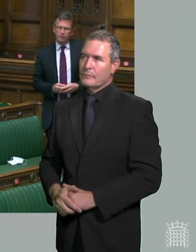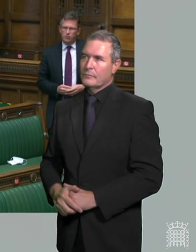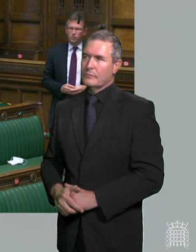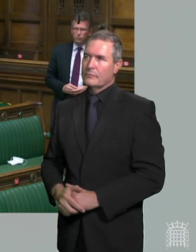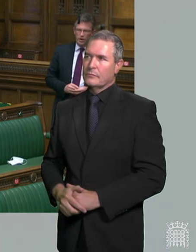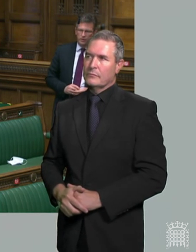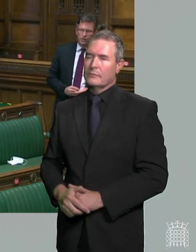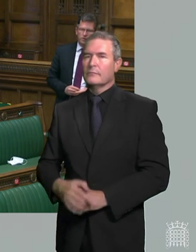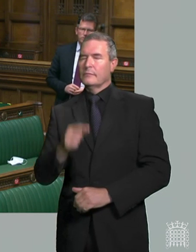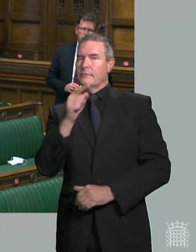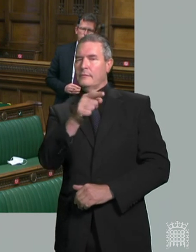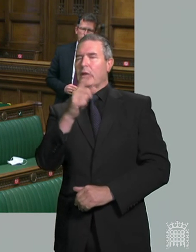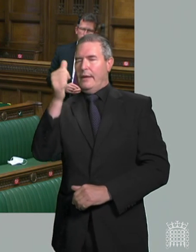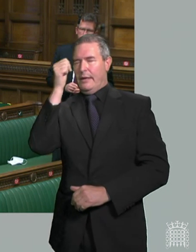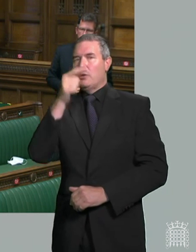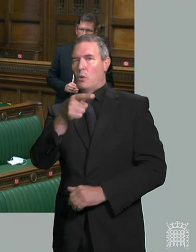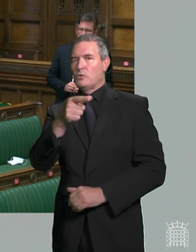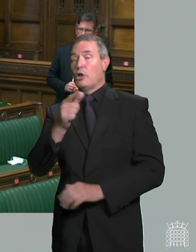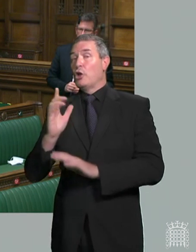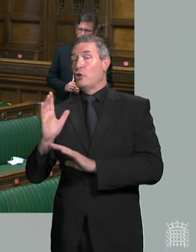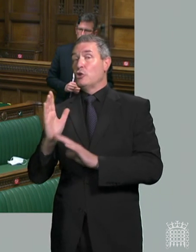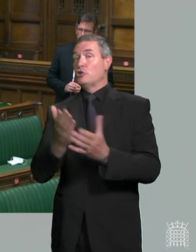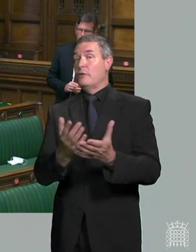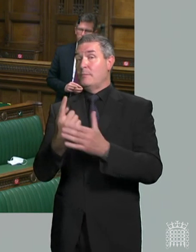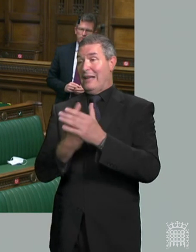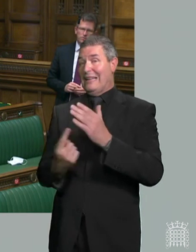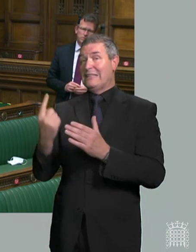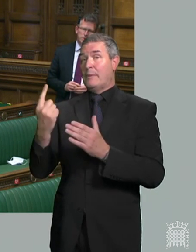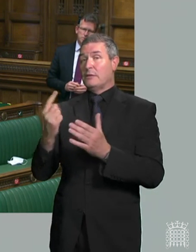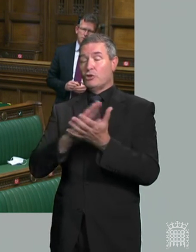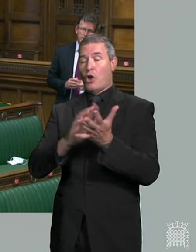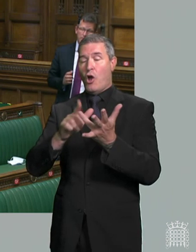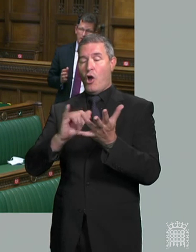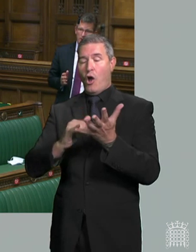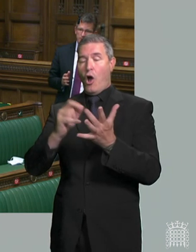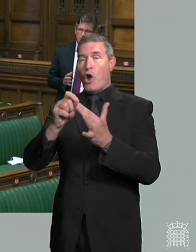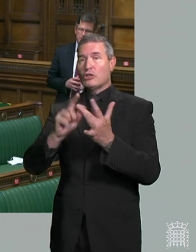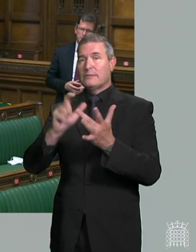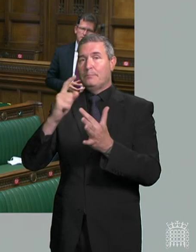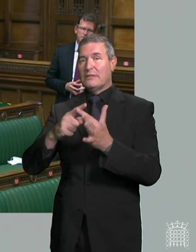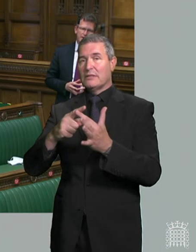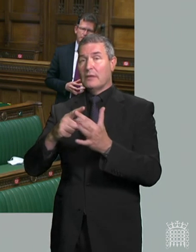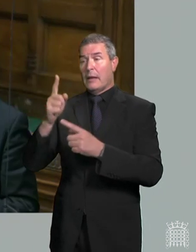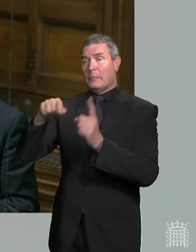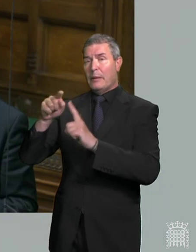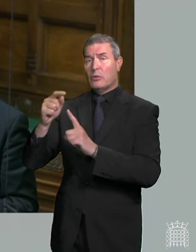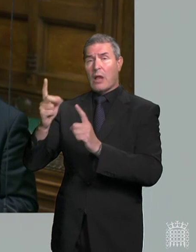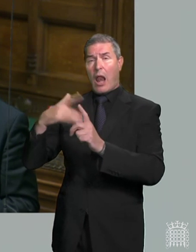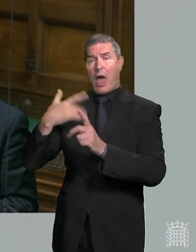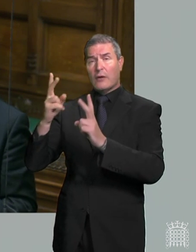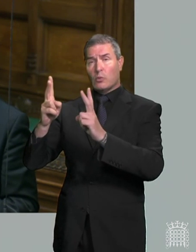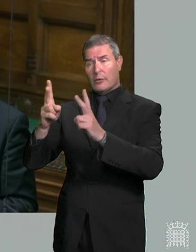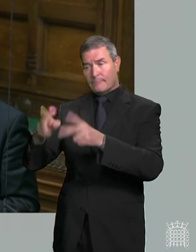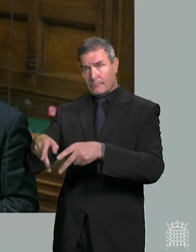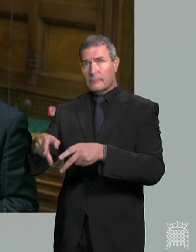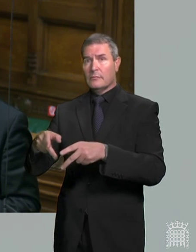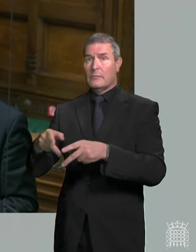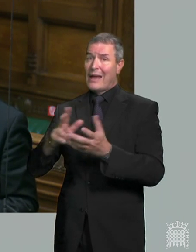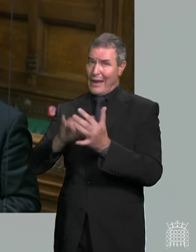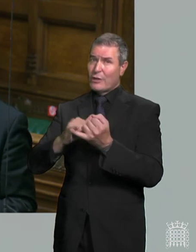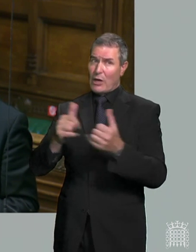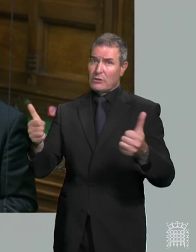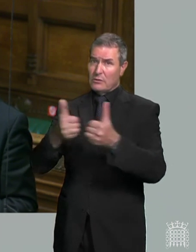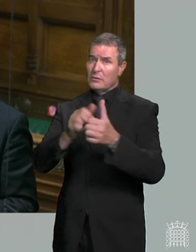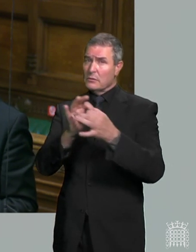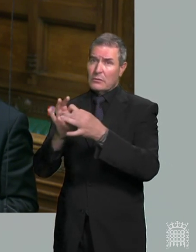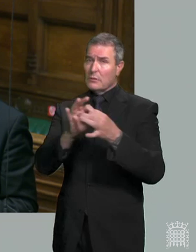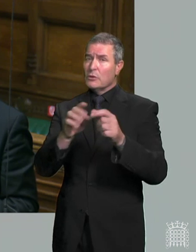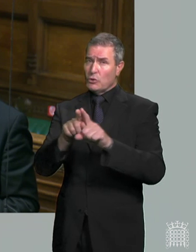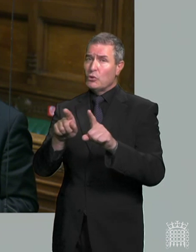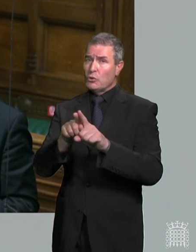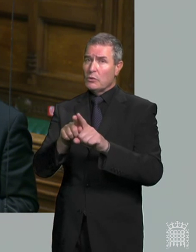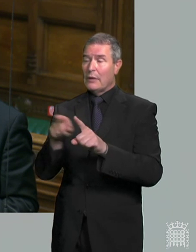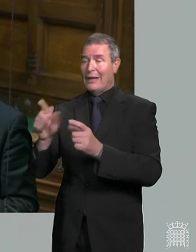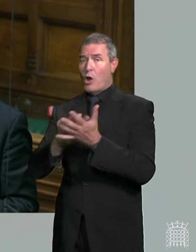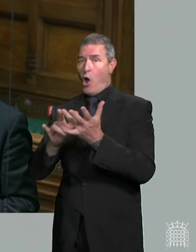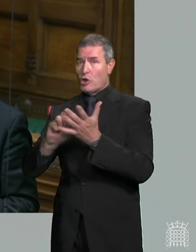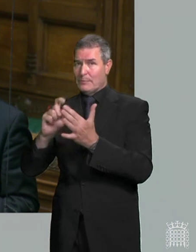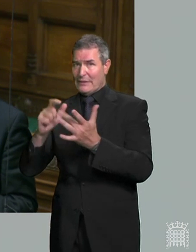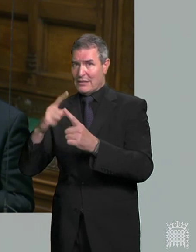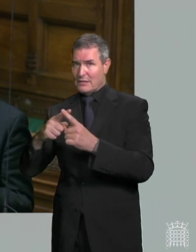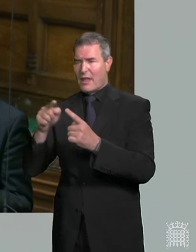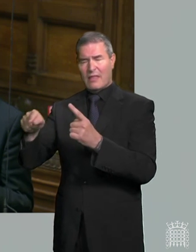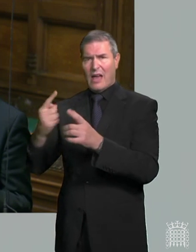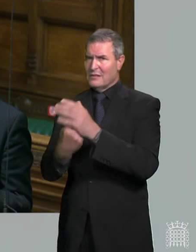My right honourable Friend will recognise the huge service done by independent hospices to those at the end of their lives, to their families and to the NHS, because those people would be likely to otherwise be in hospital.